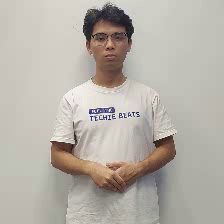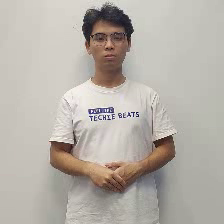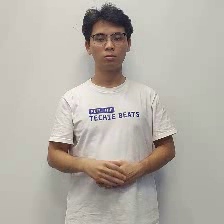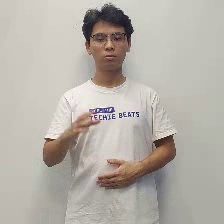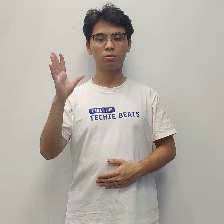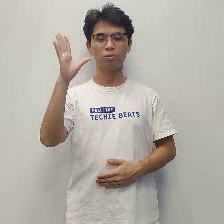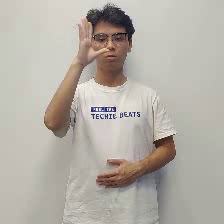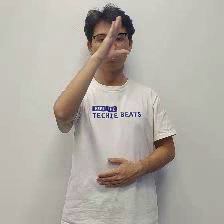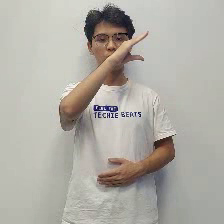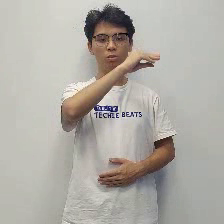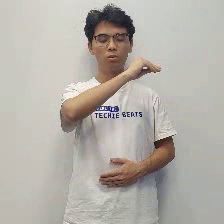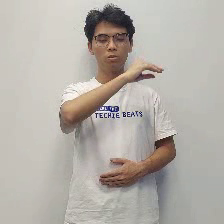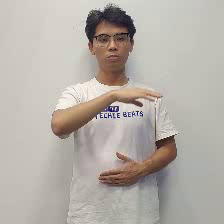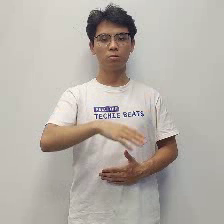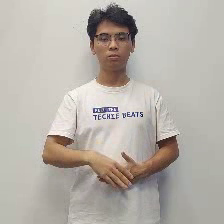Tối